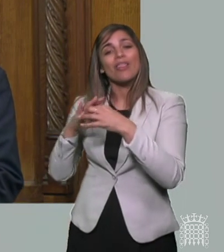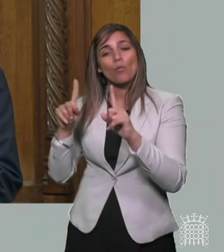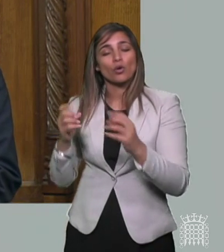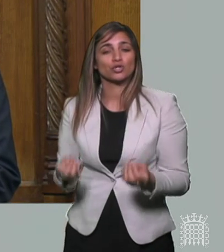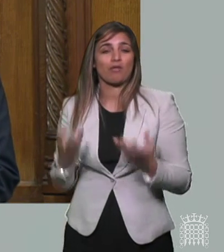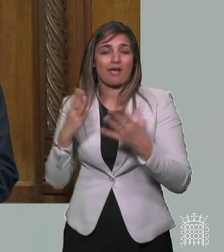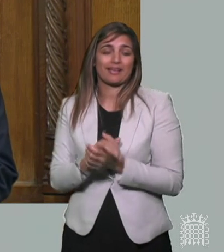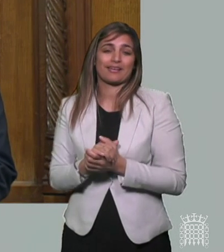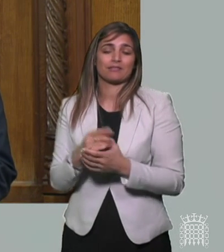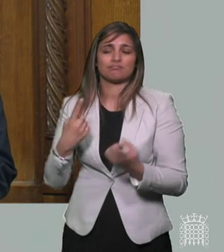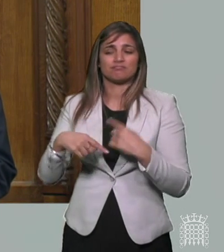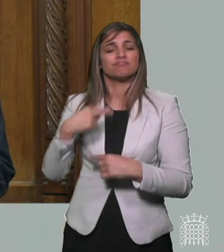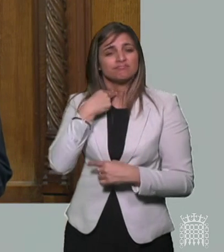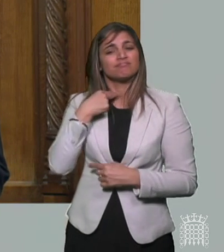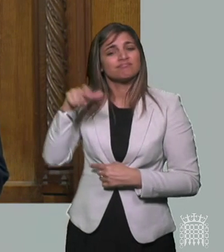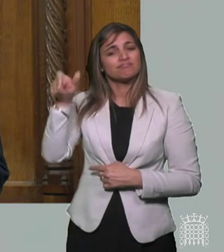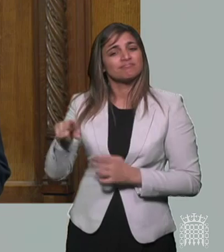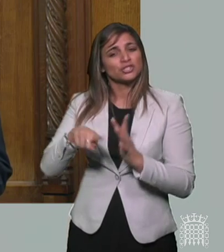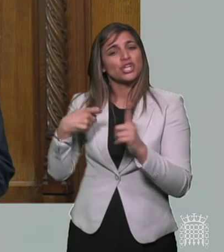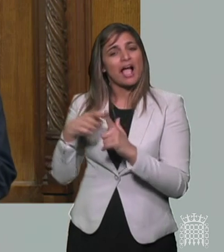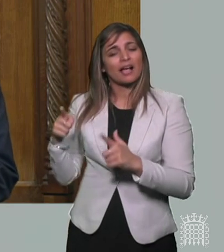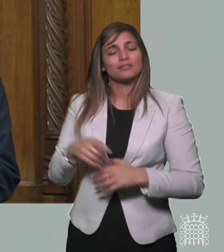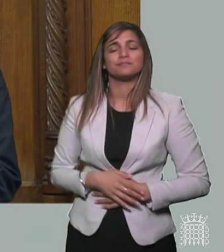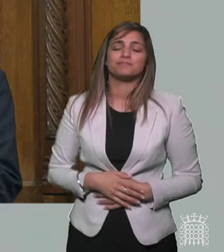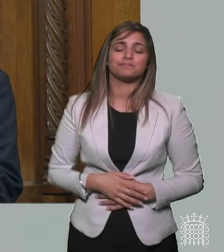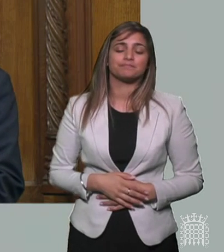He will be greatly missed.